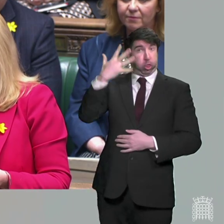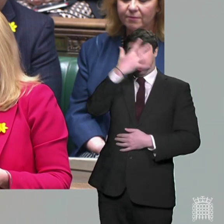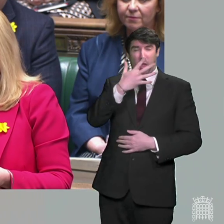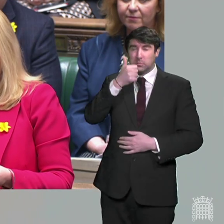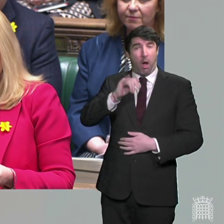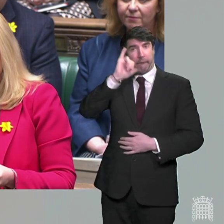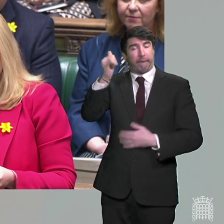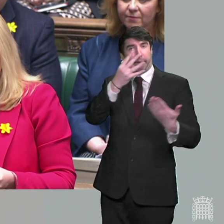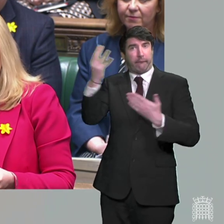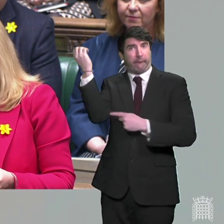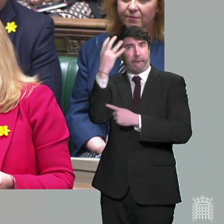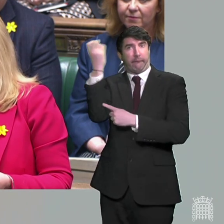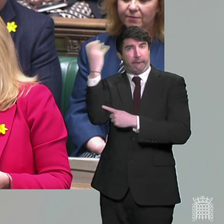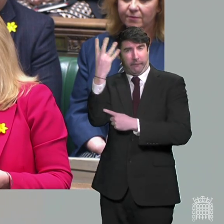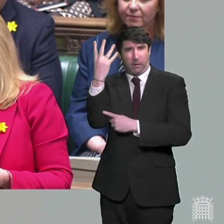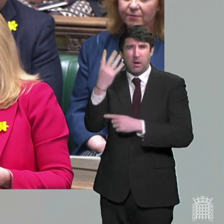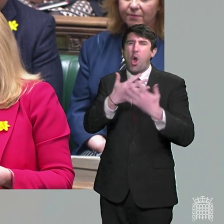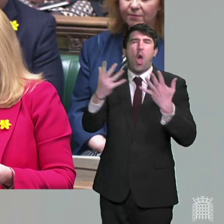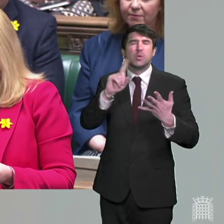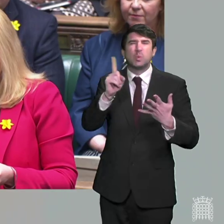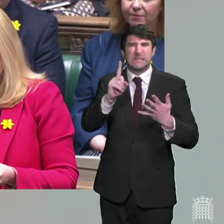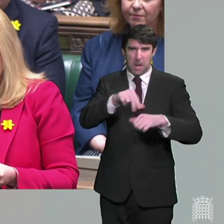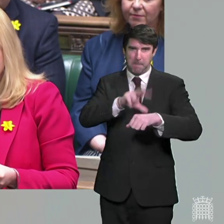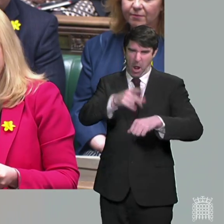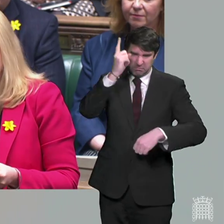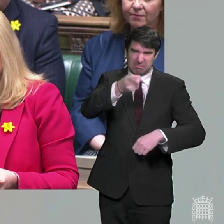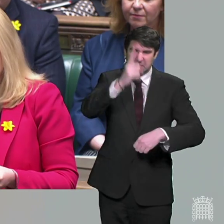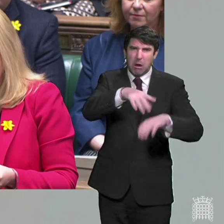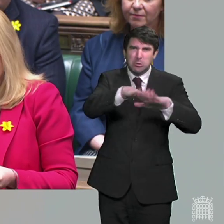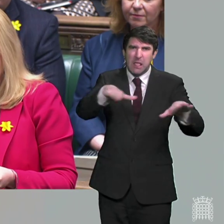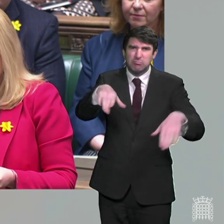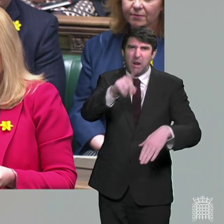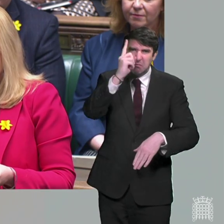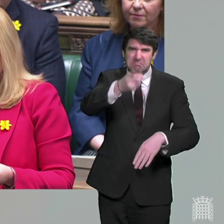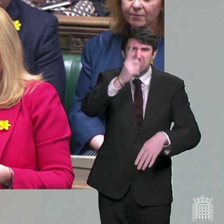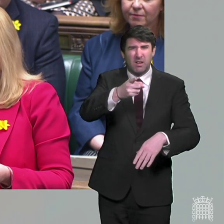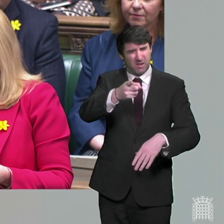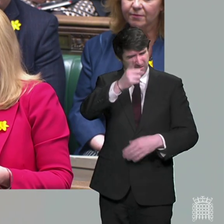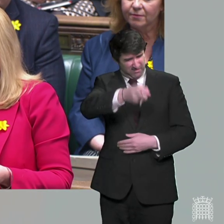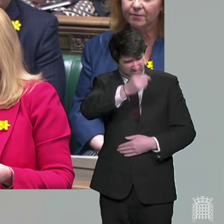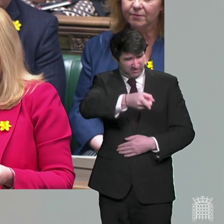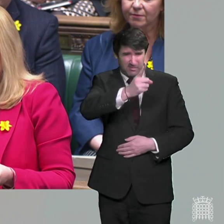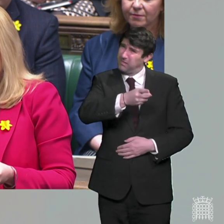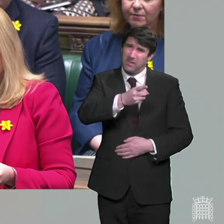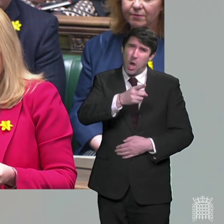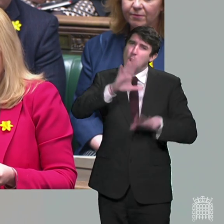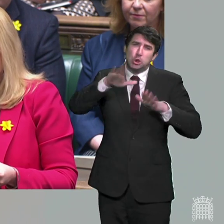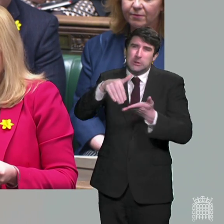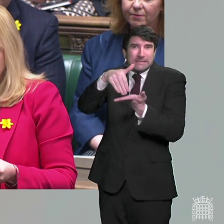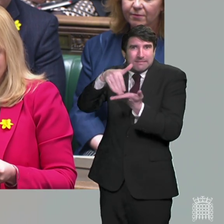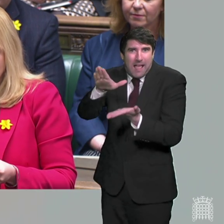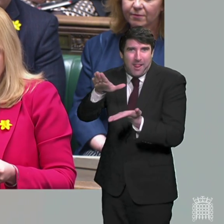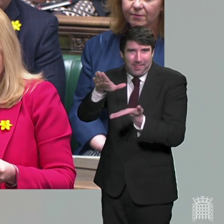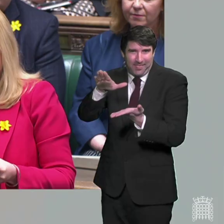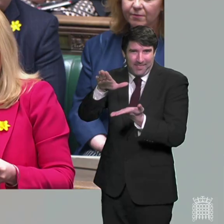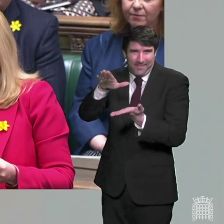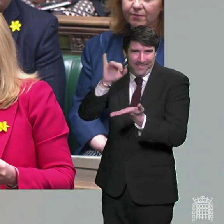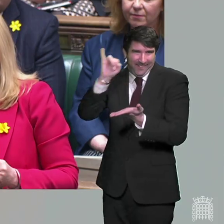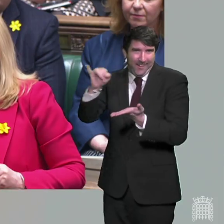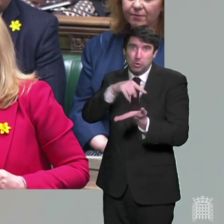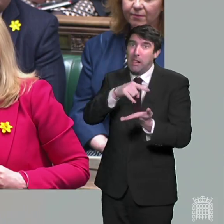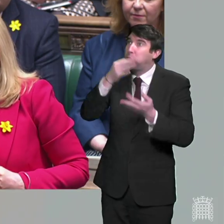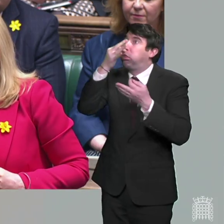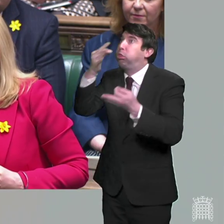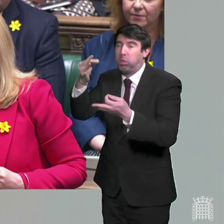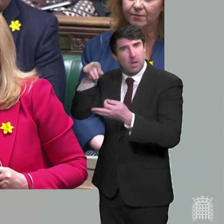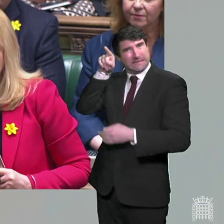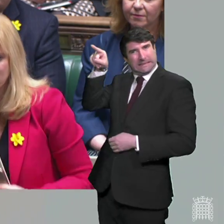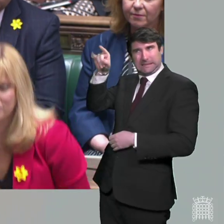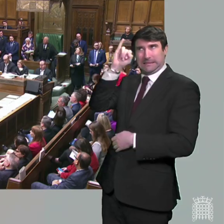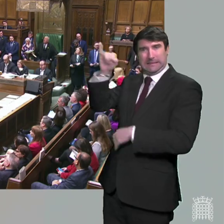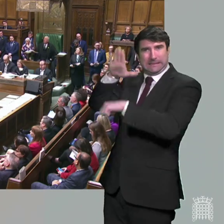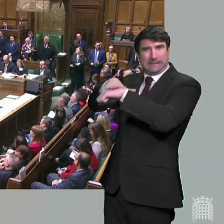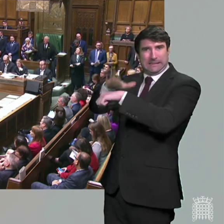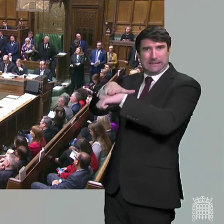Instead of criminalising the young people who buy nitrous oxide, is it not time to take urgent action against those knowingly selling this harmful and potentially life-changing substance to children under age?